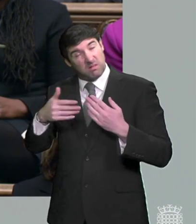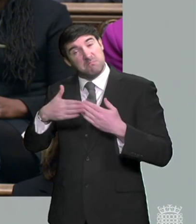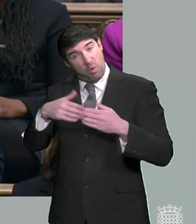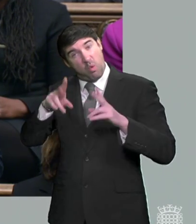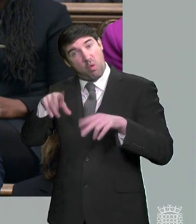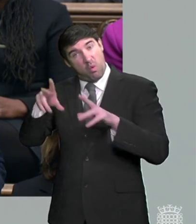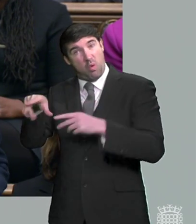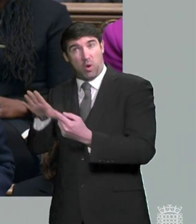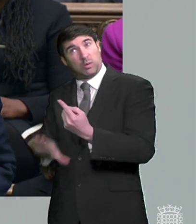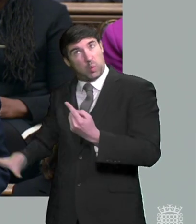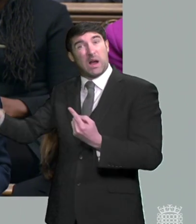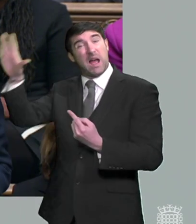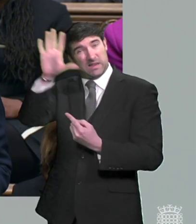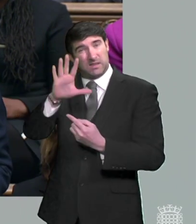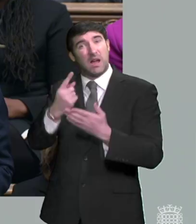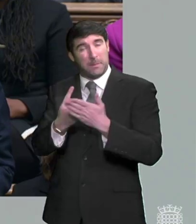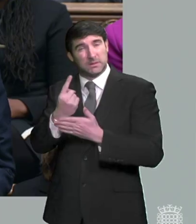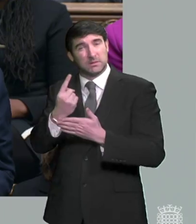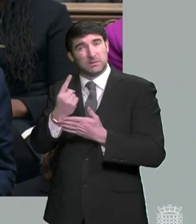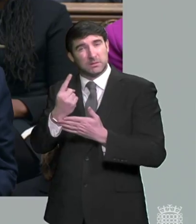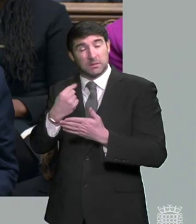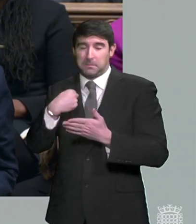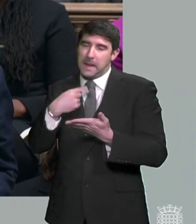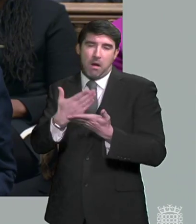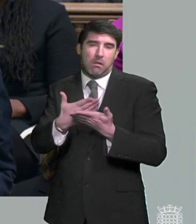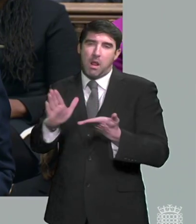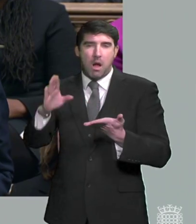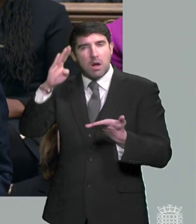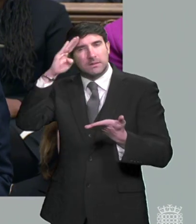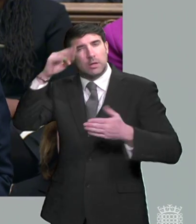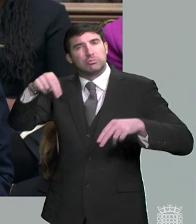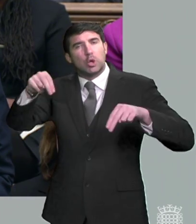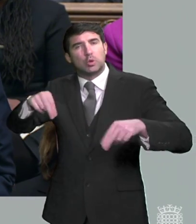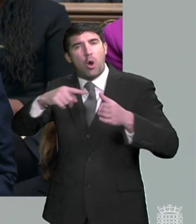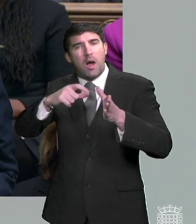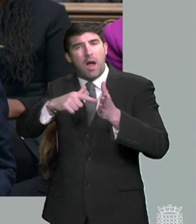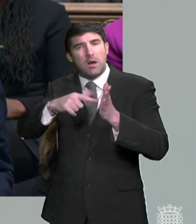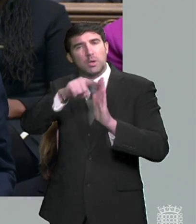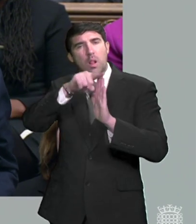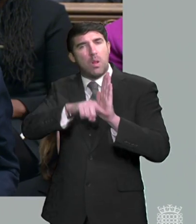It is clear that the Dangerous Dogs Act 1991 is woefully inadequate.